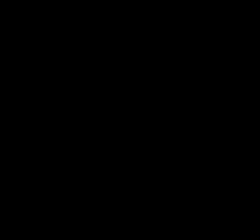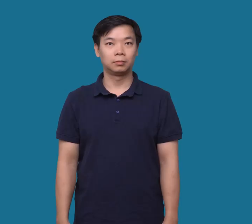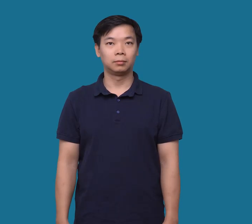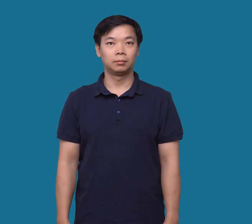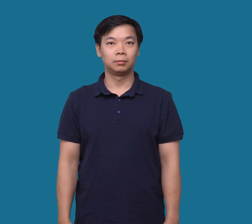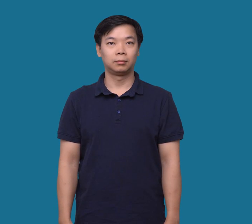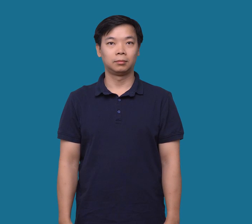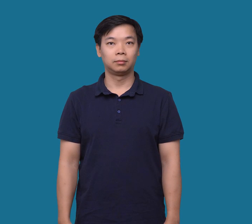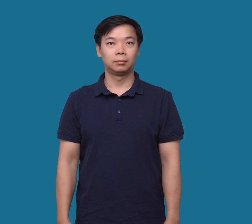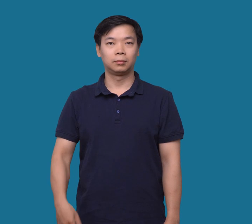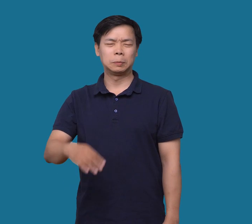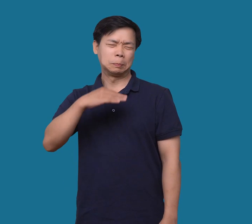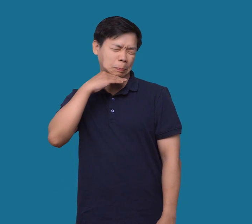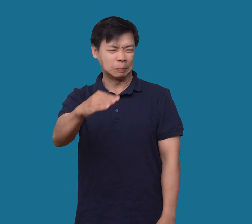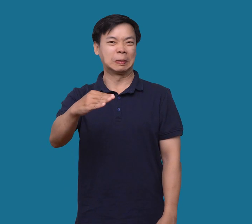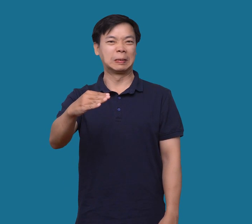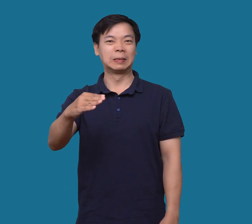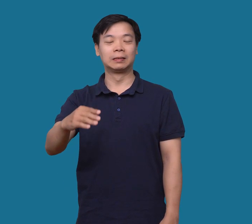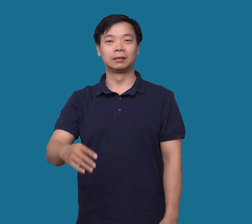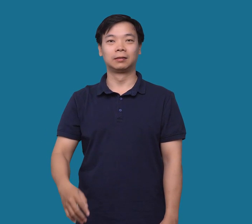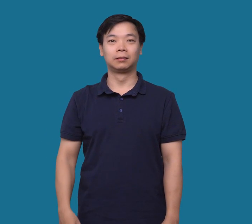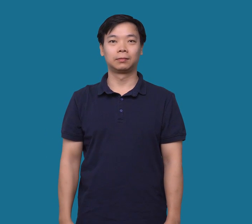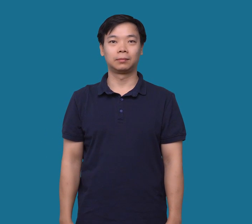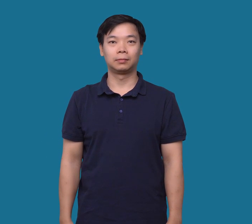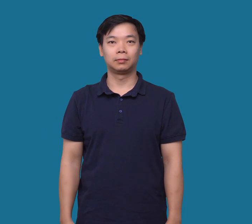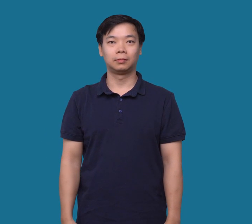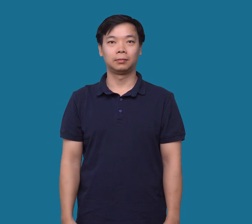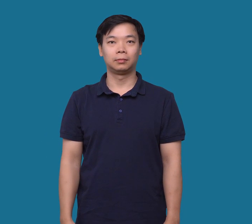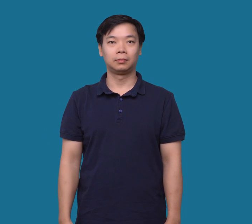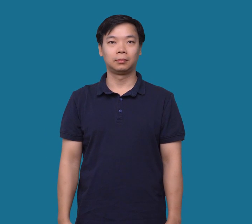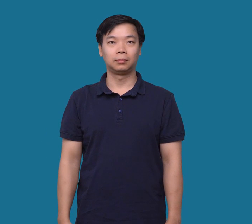trắng muốt